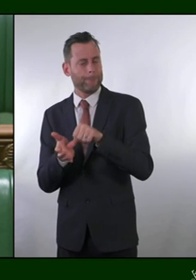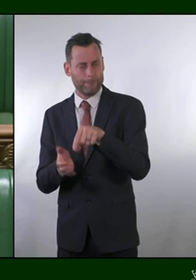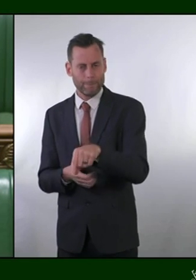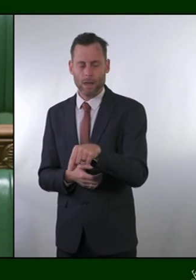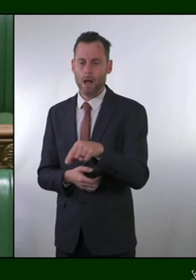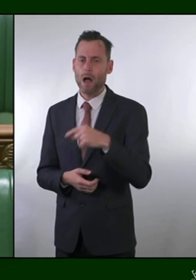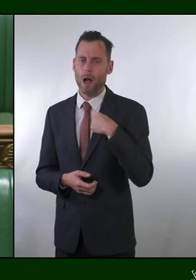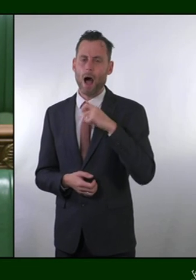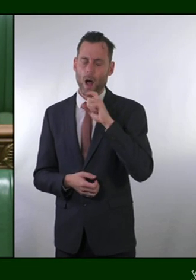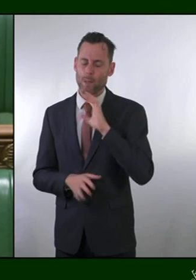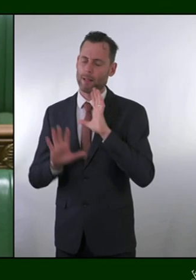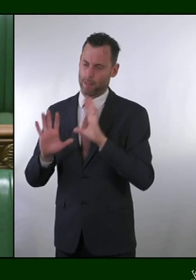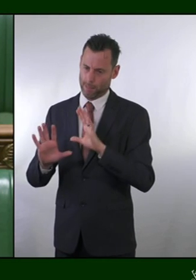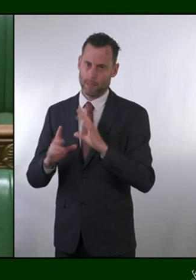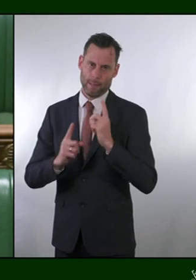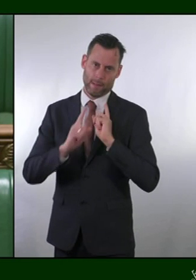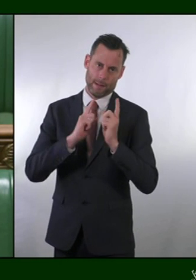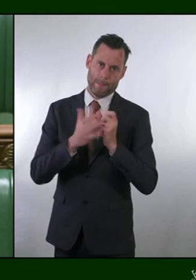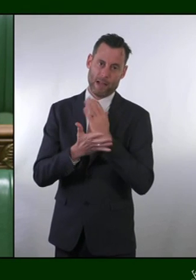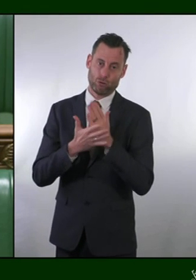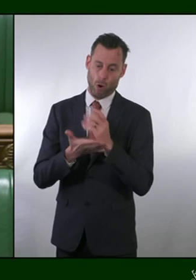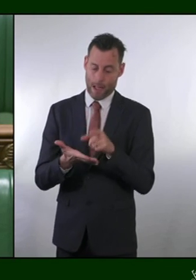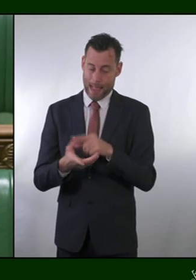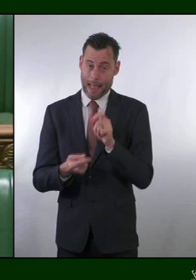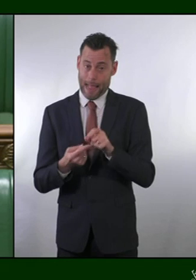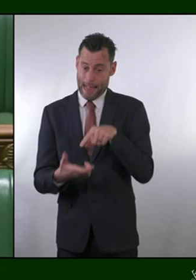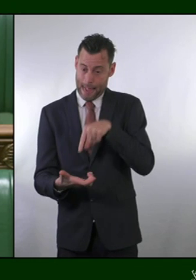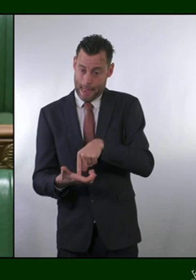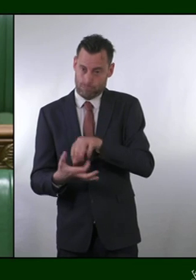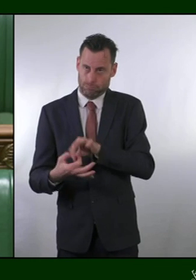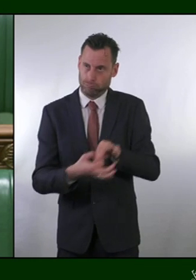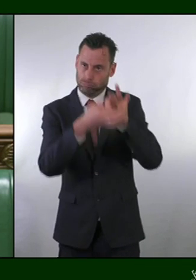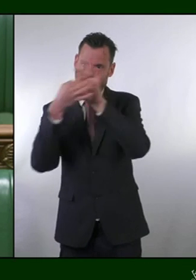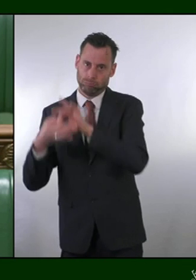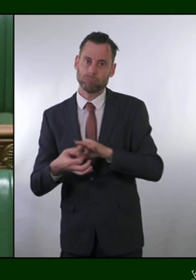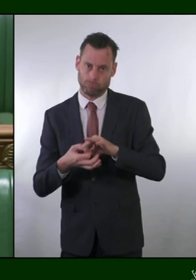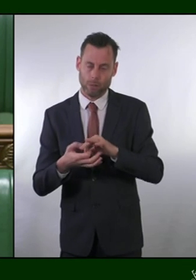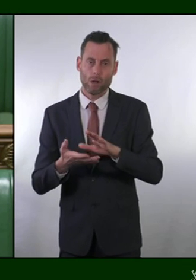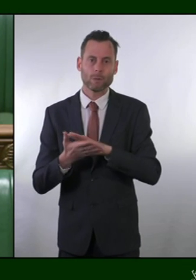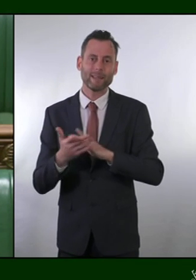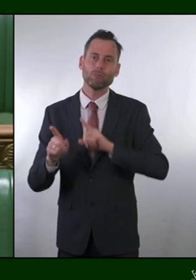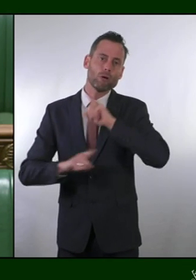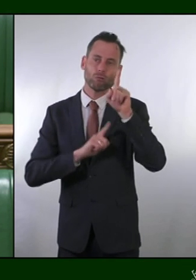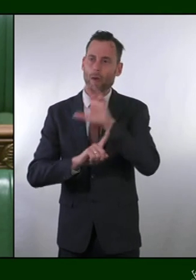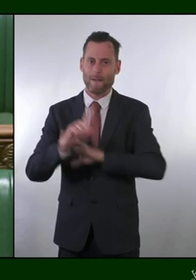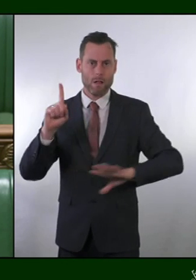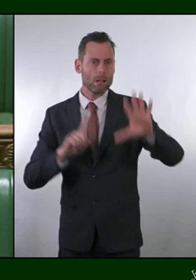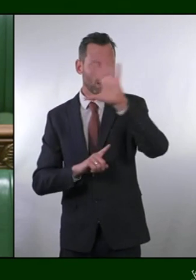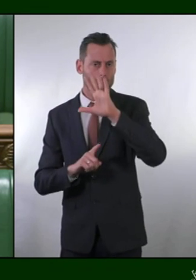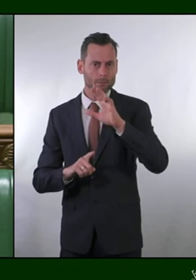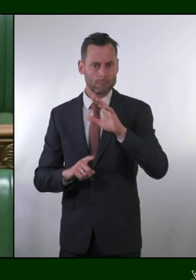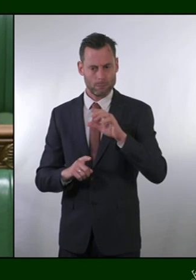I will make sure that there is interoperability; I will do what I can to ensure there is interoperability across all four nations.